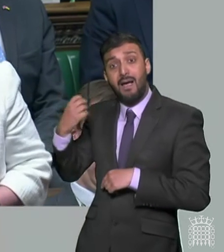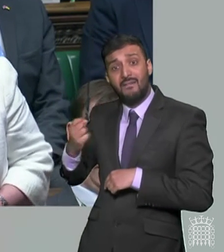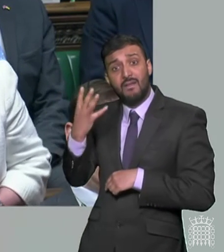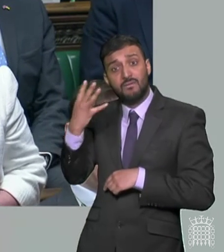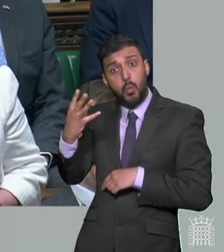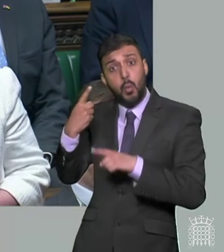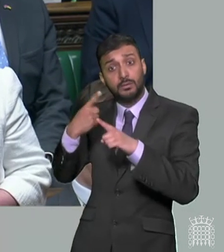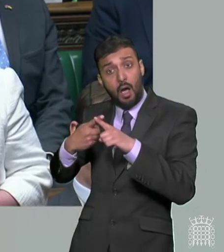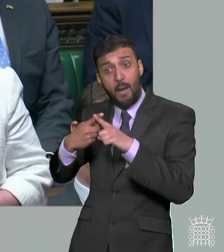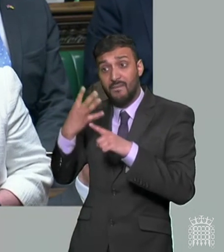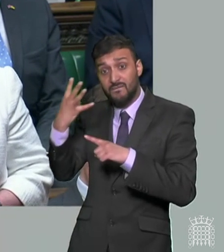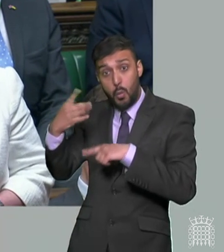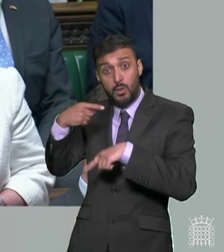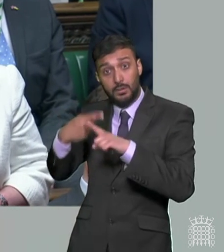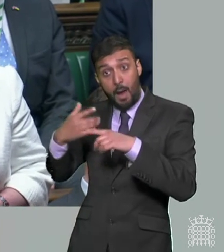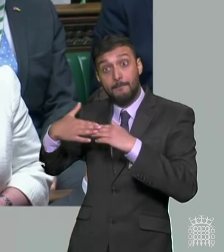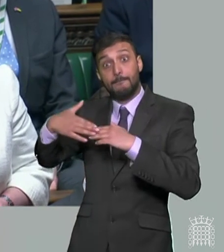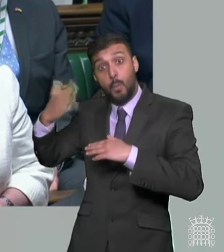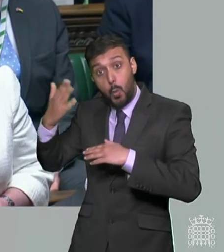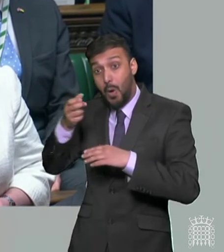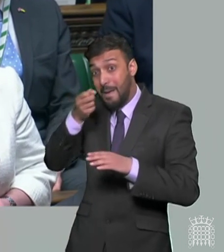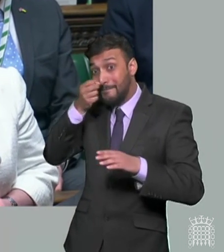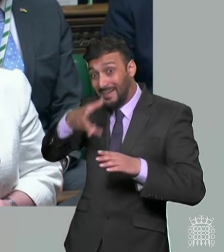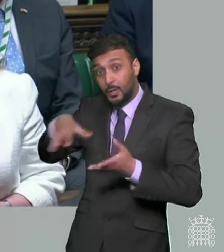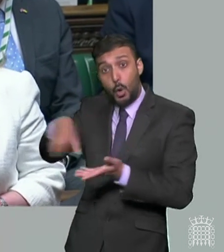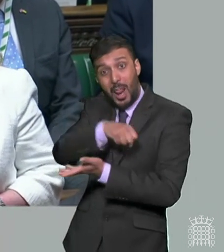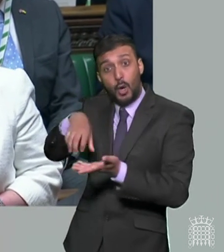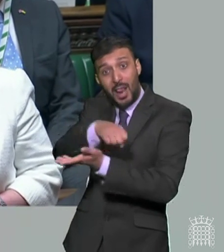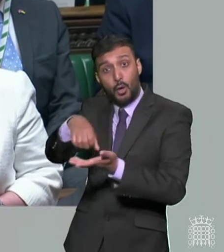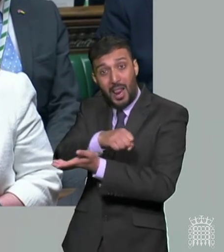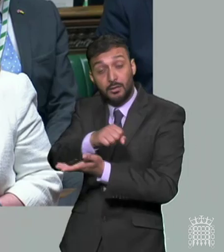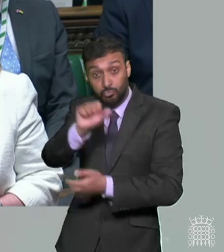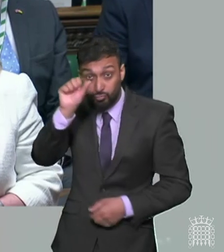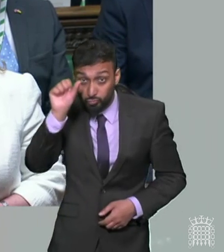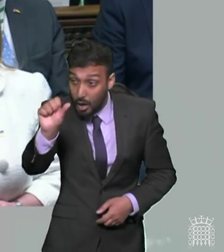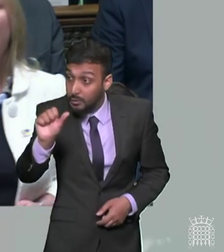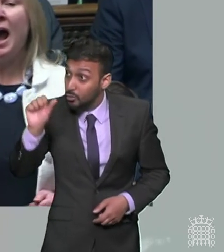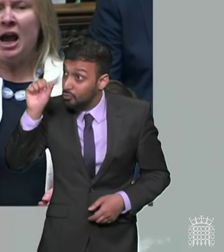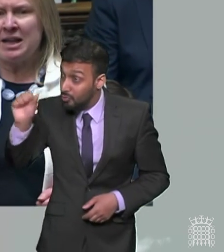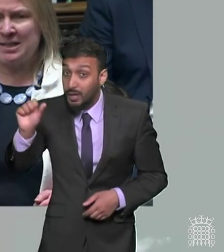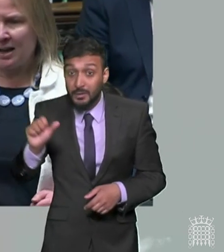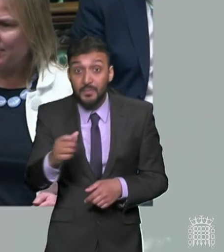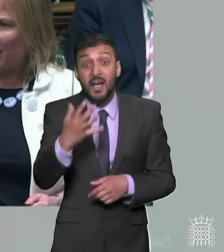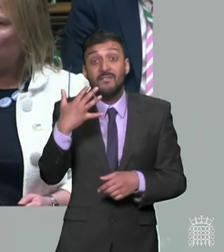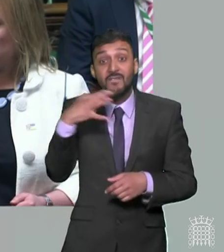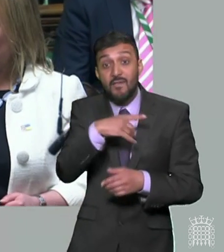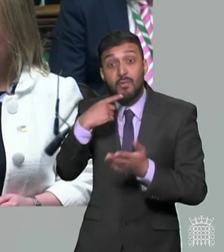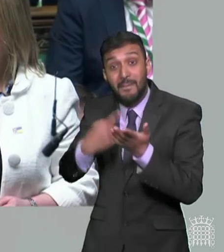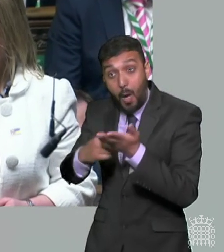You have not misheard: £500 less; four times as many.